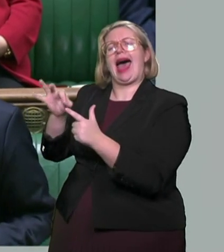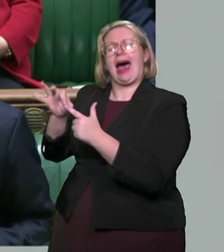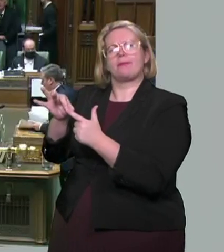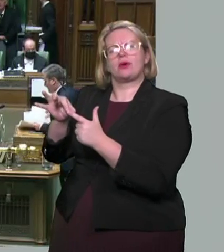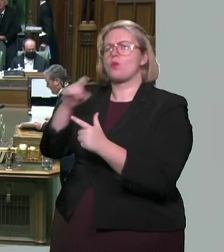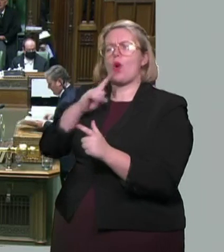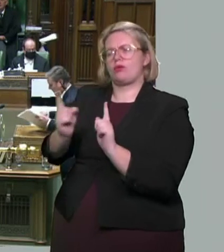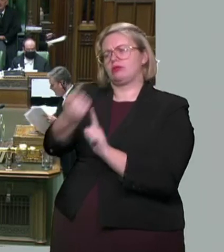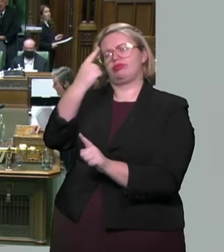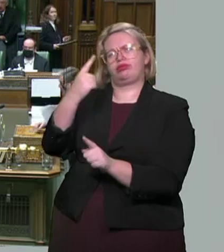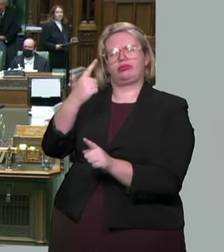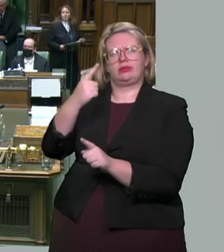Why is that?